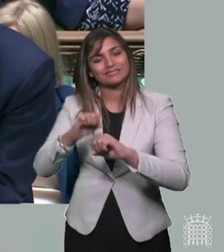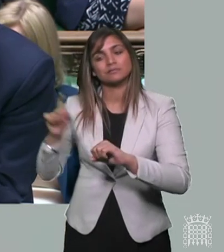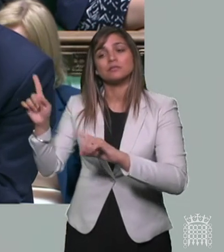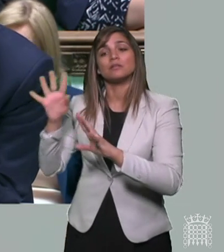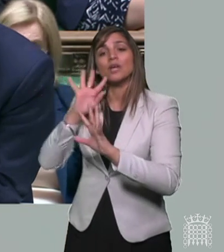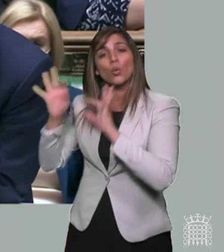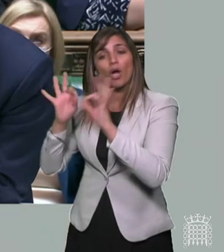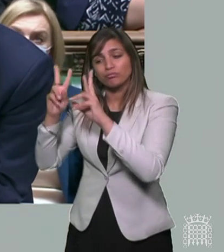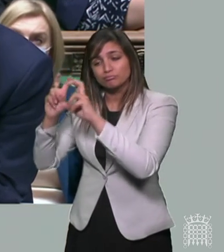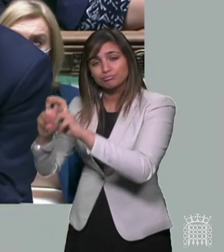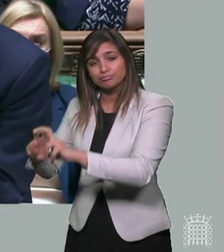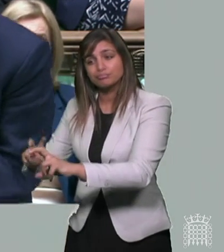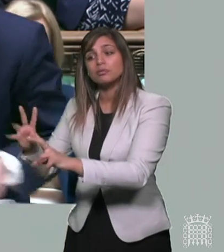I will be very happy to talk to him then.